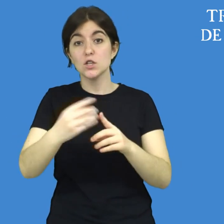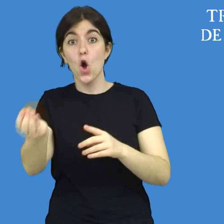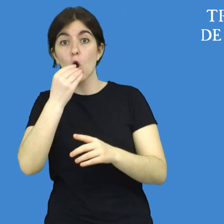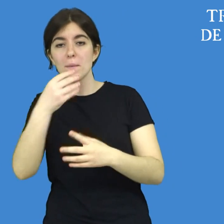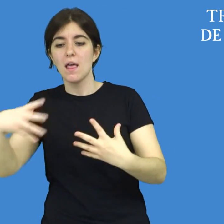comer